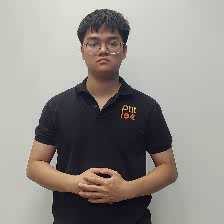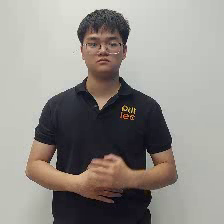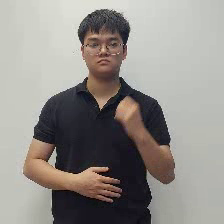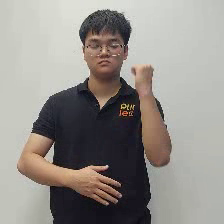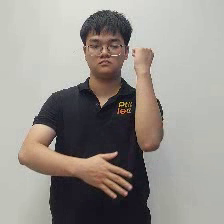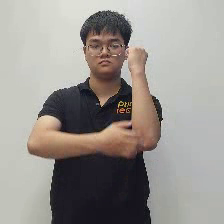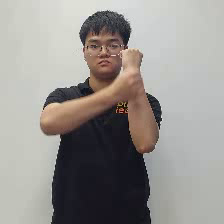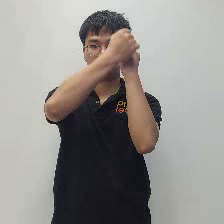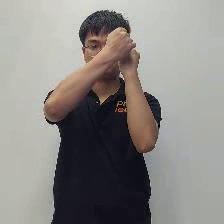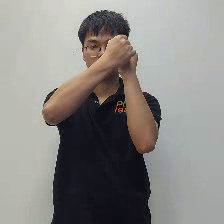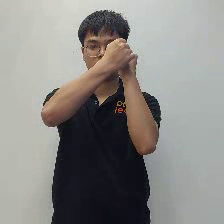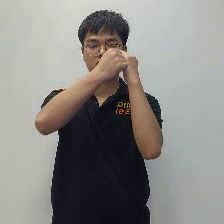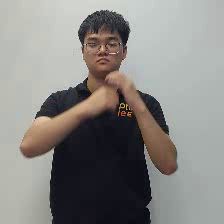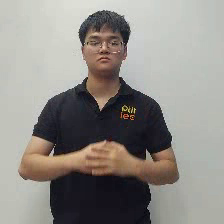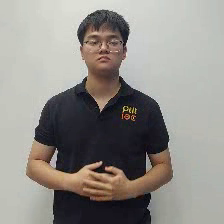Cứu